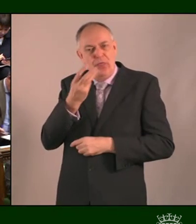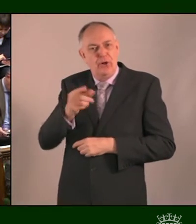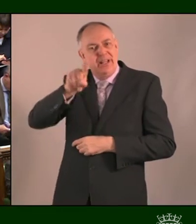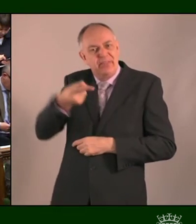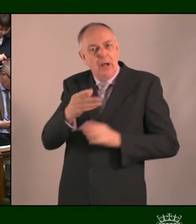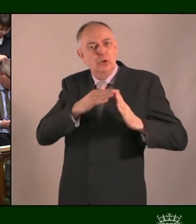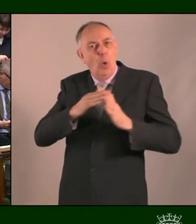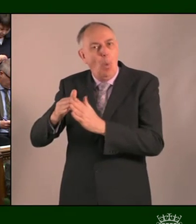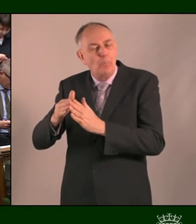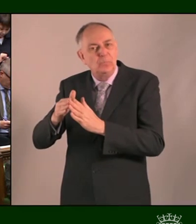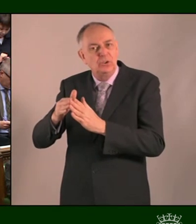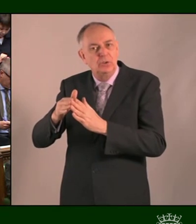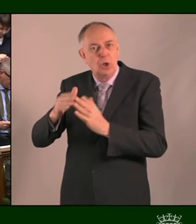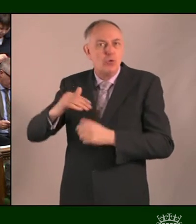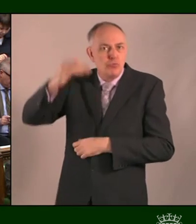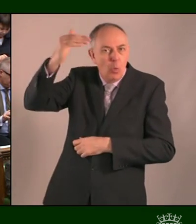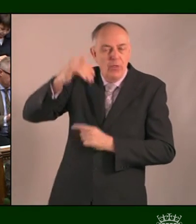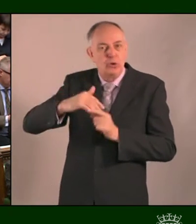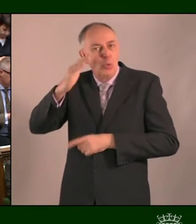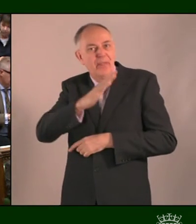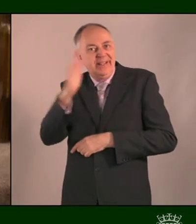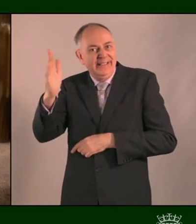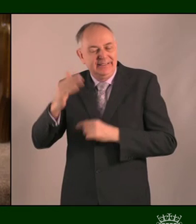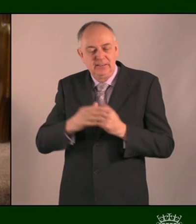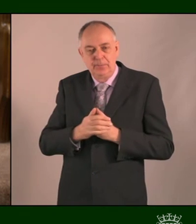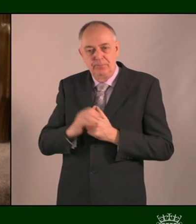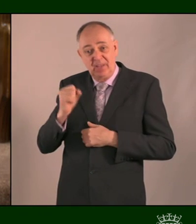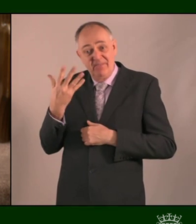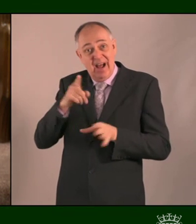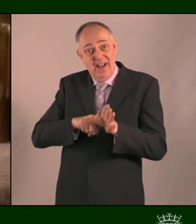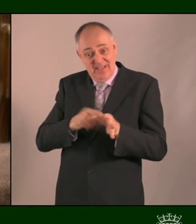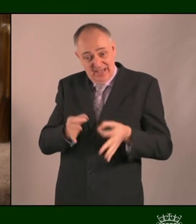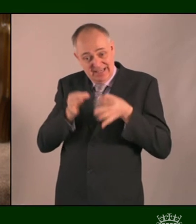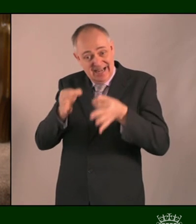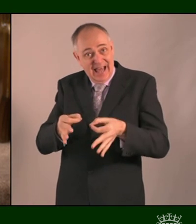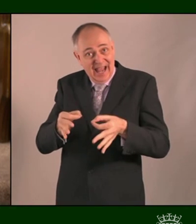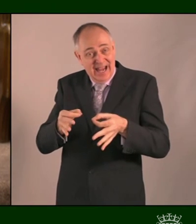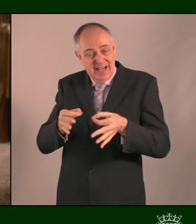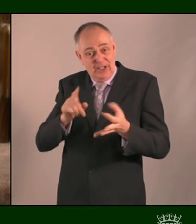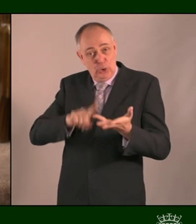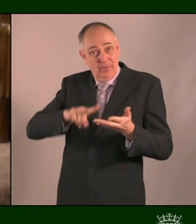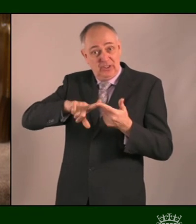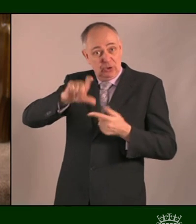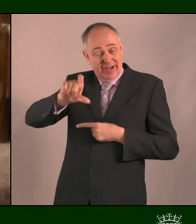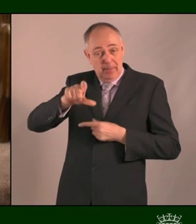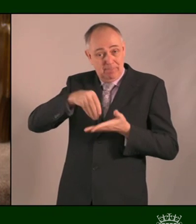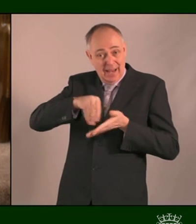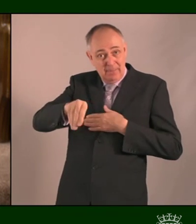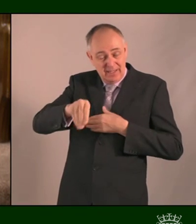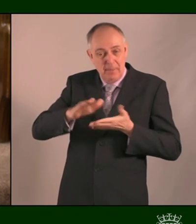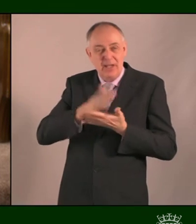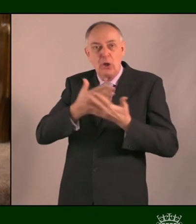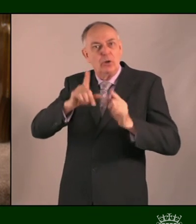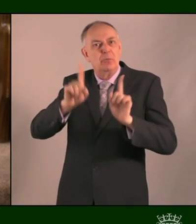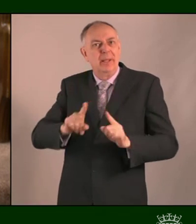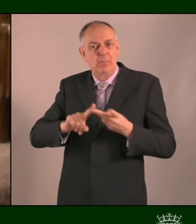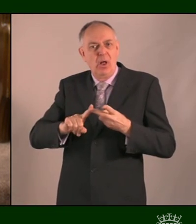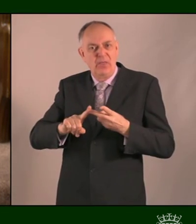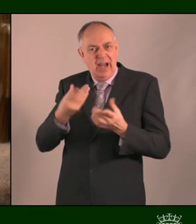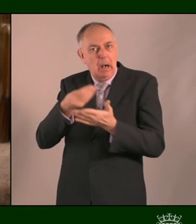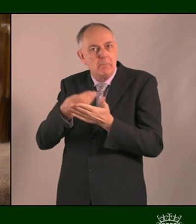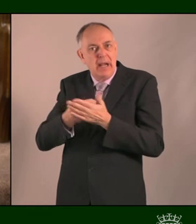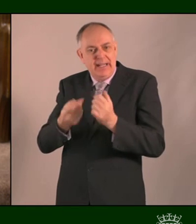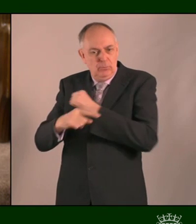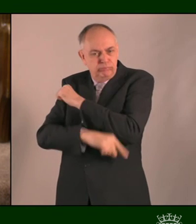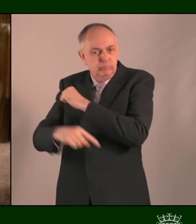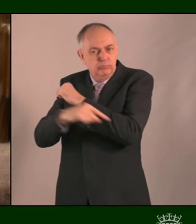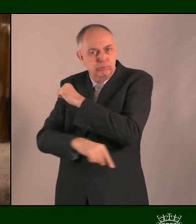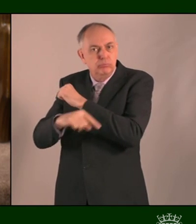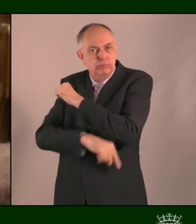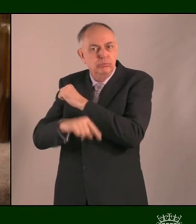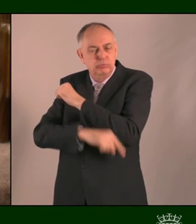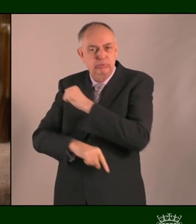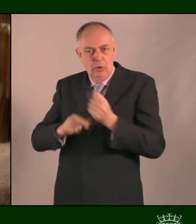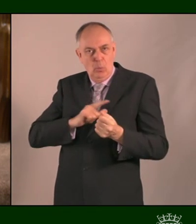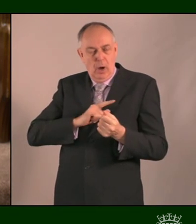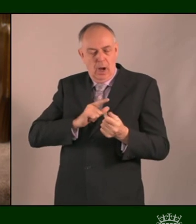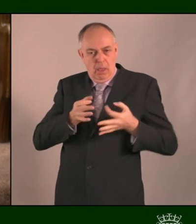Detailed research that it has conducted shows that the five-week delay in universal credit payments ensures that many families amass huge rent arrears before receiving anything and are trapped in debt for years.